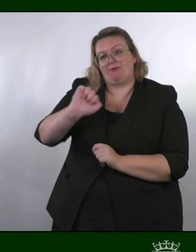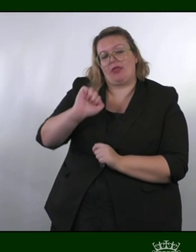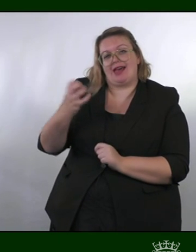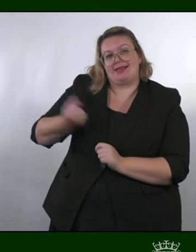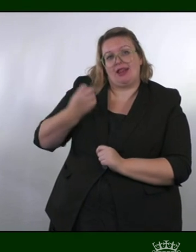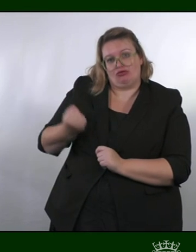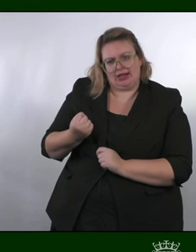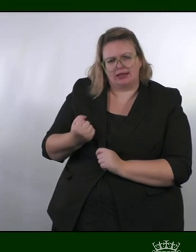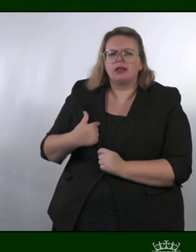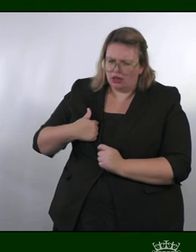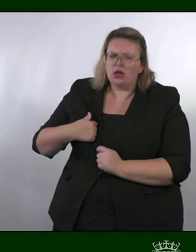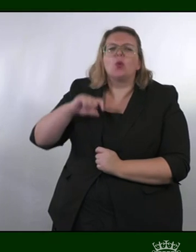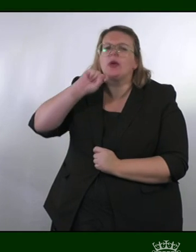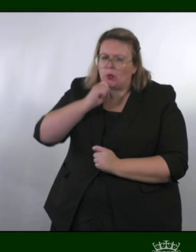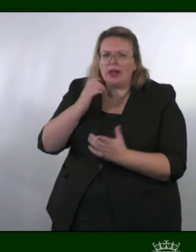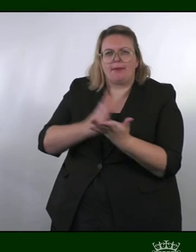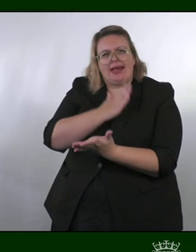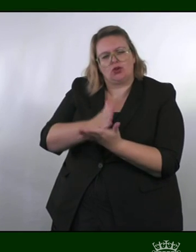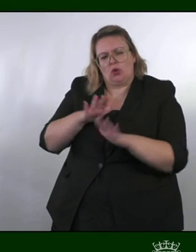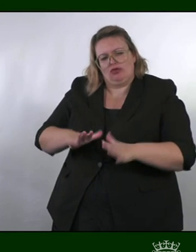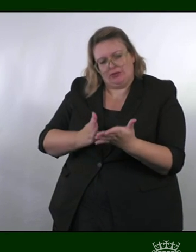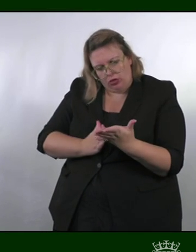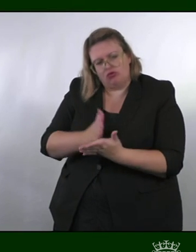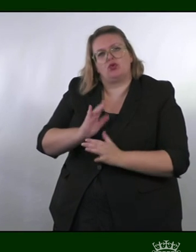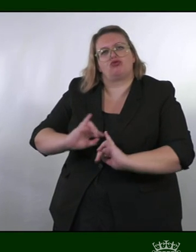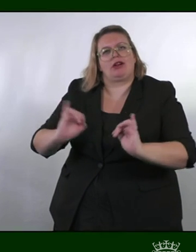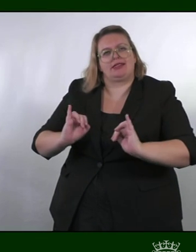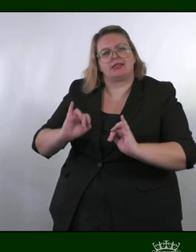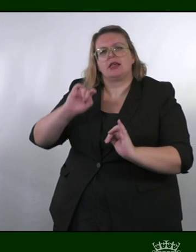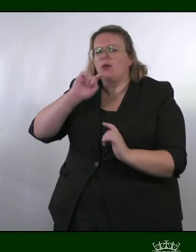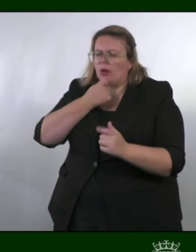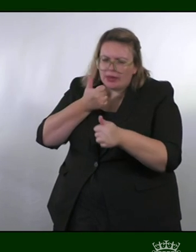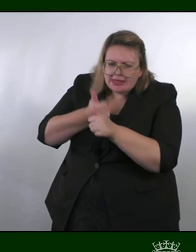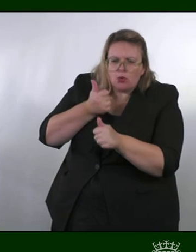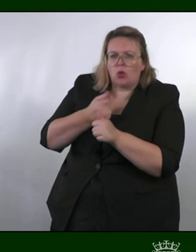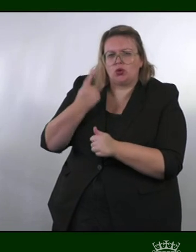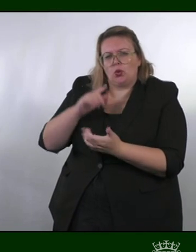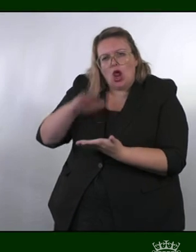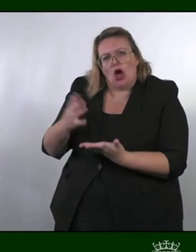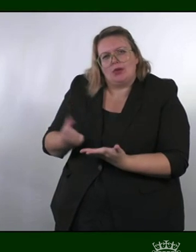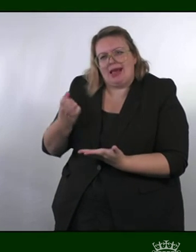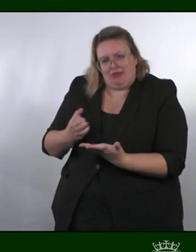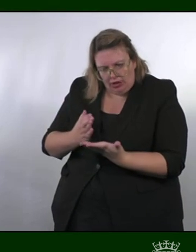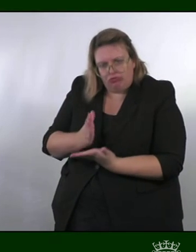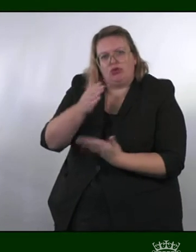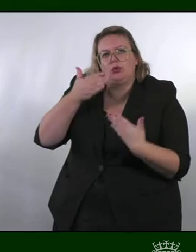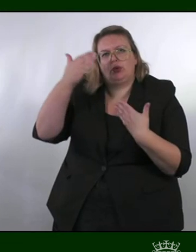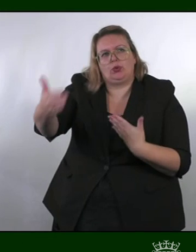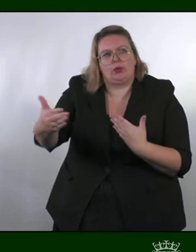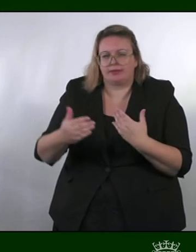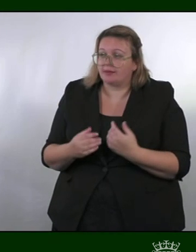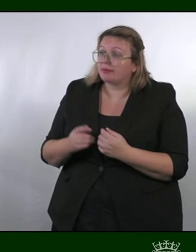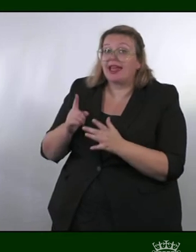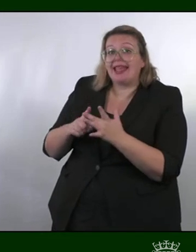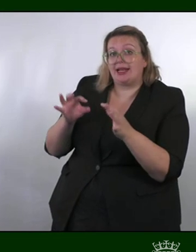We will get this country through this crisis and we will continue to support people on low incomes throughout the period.